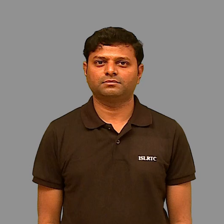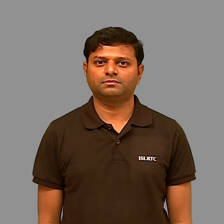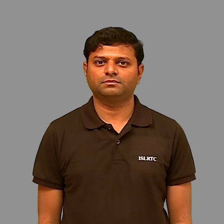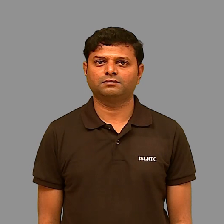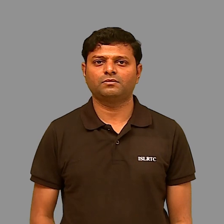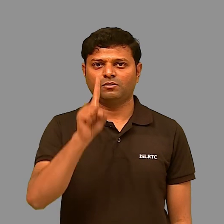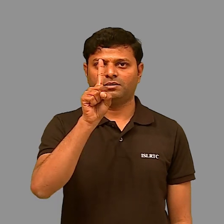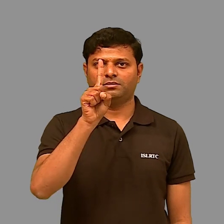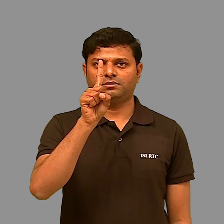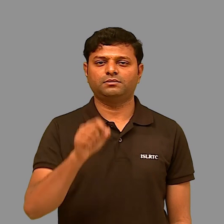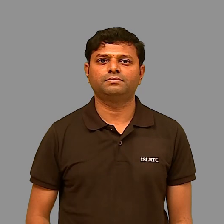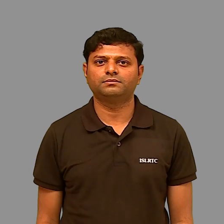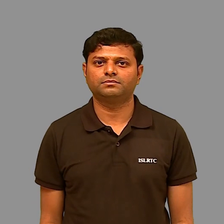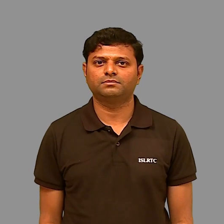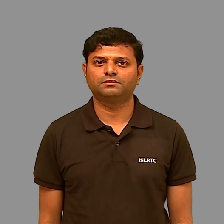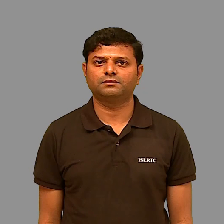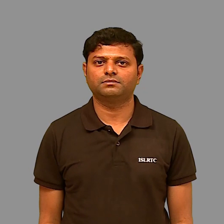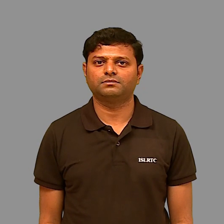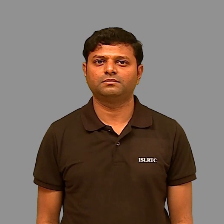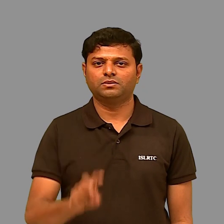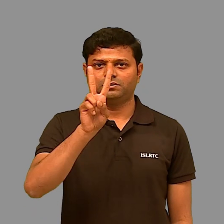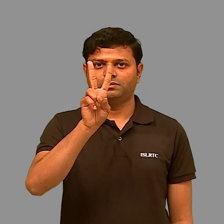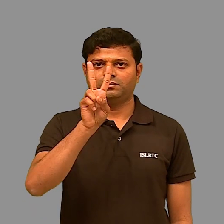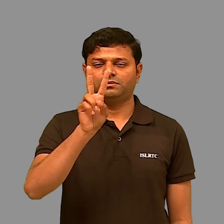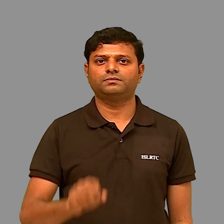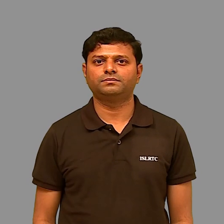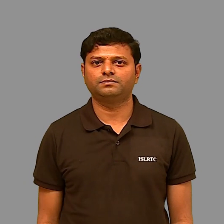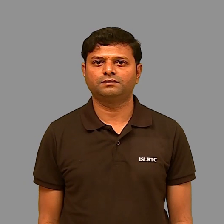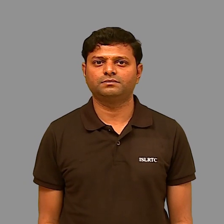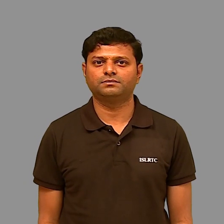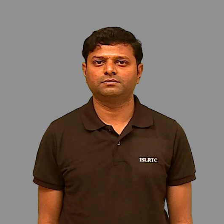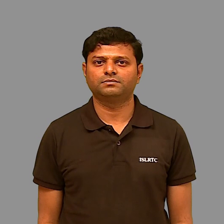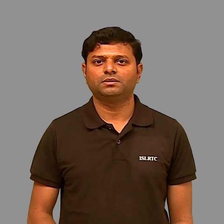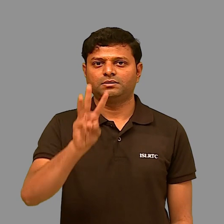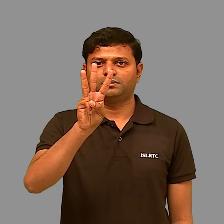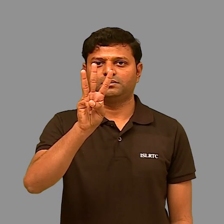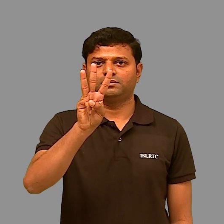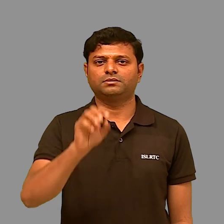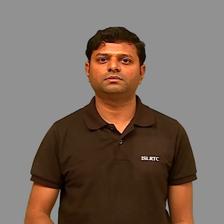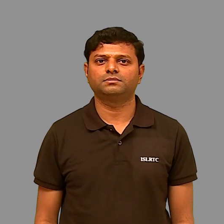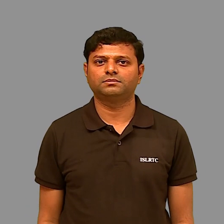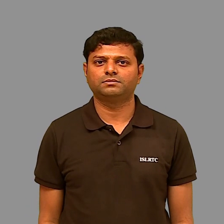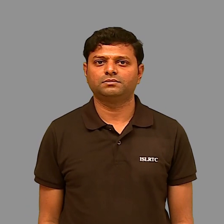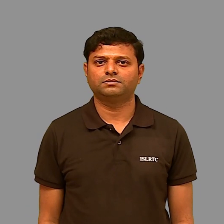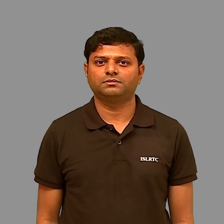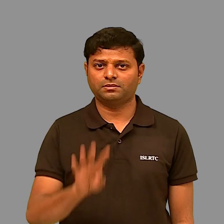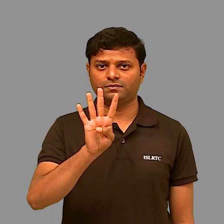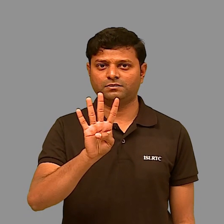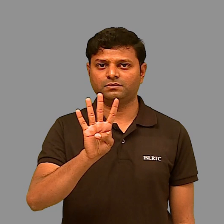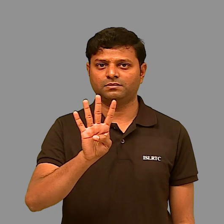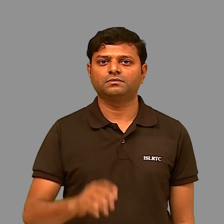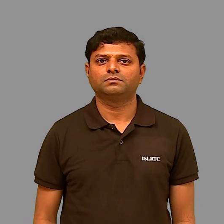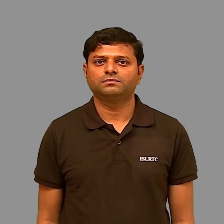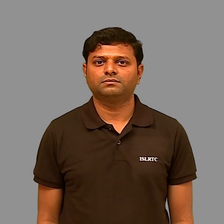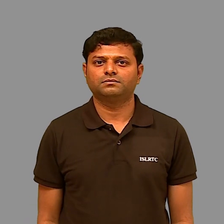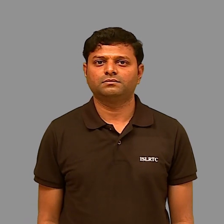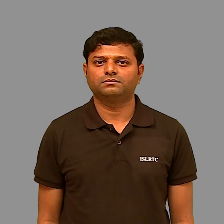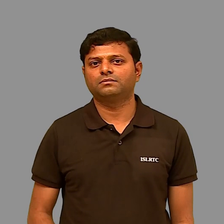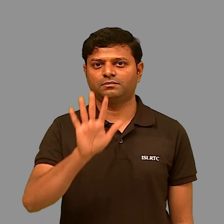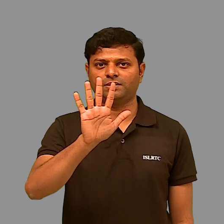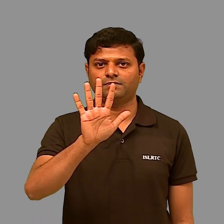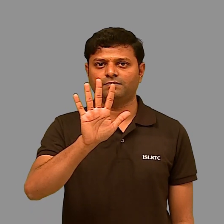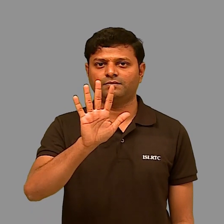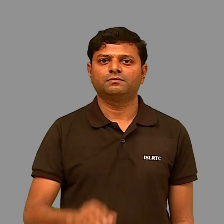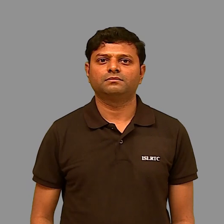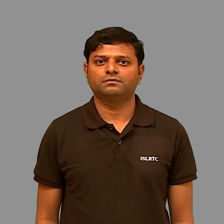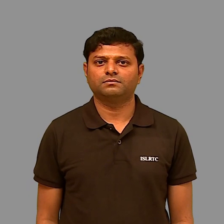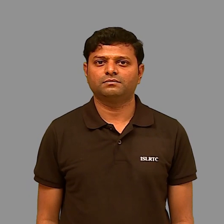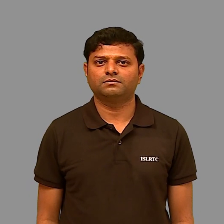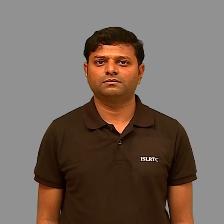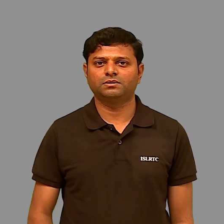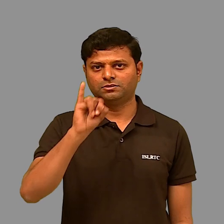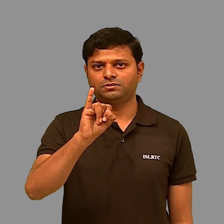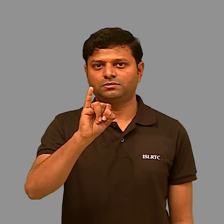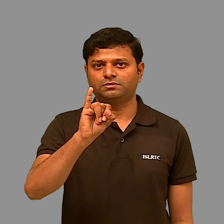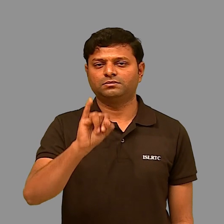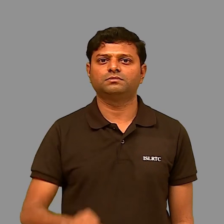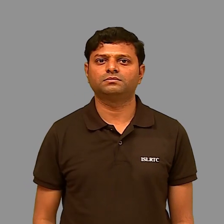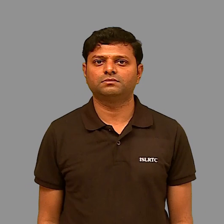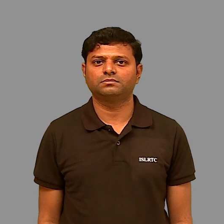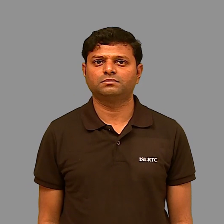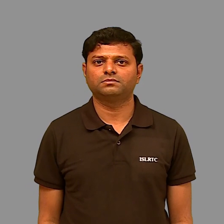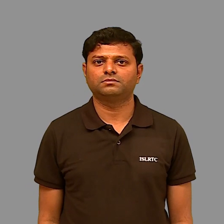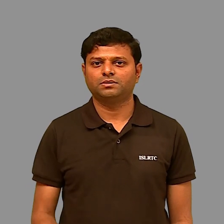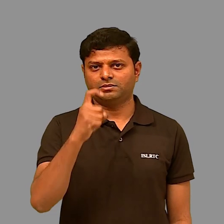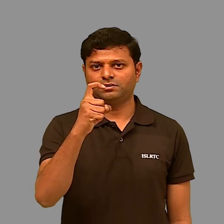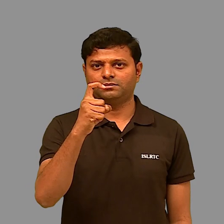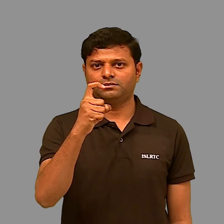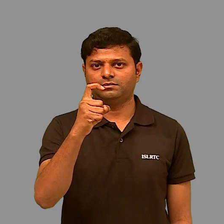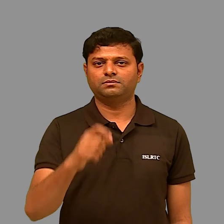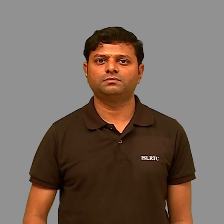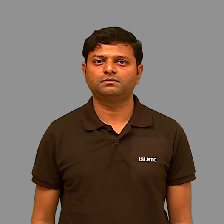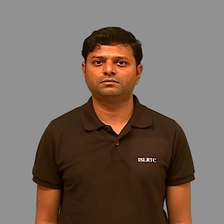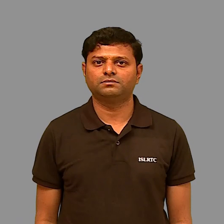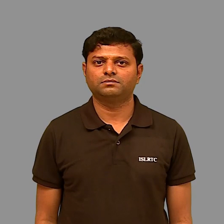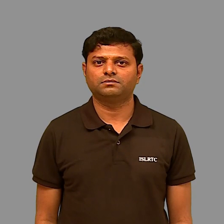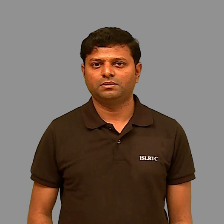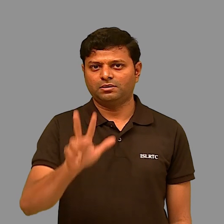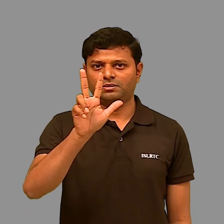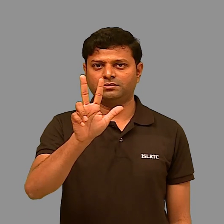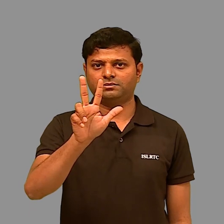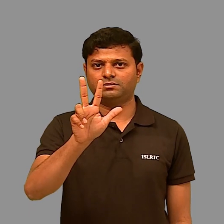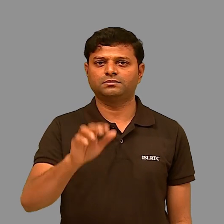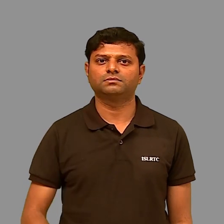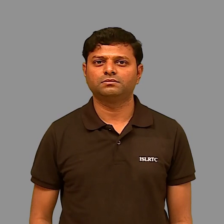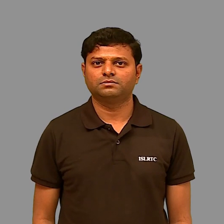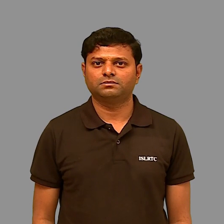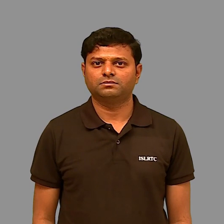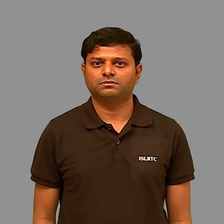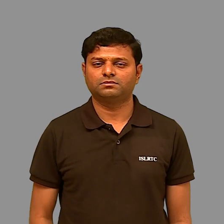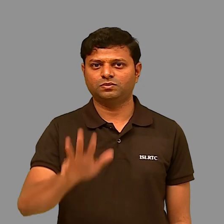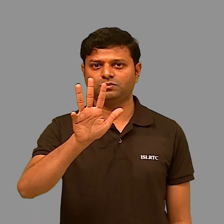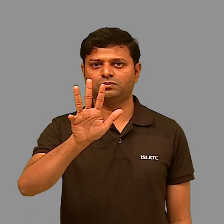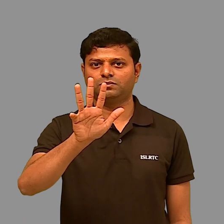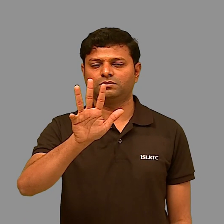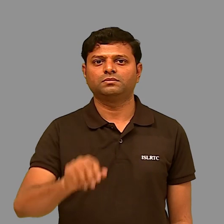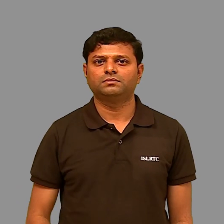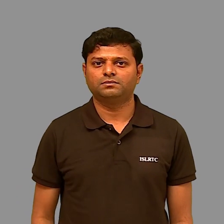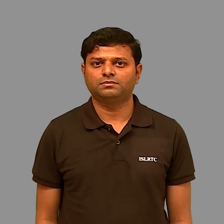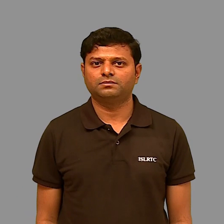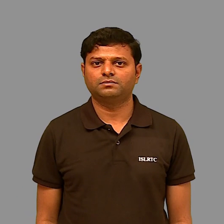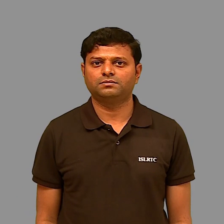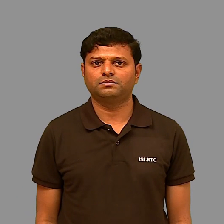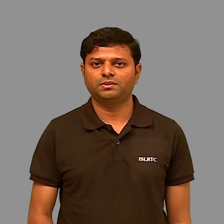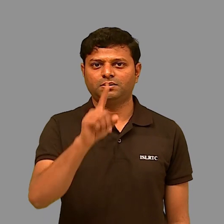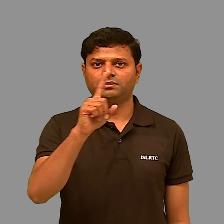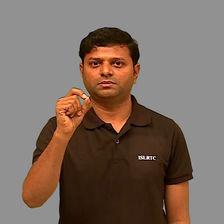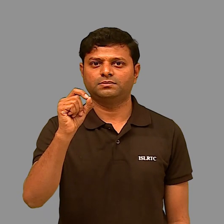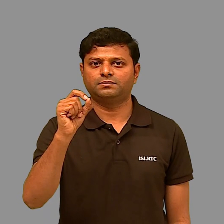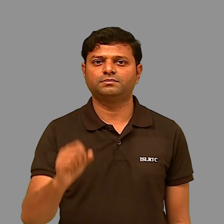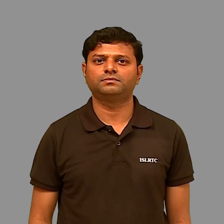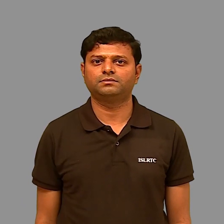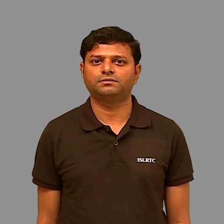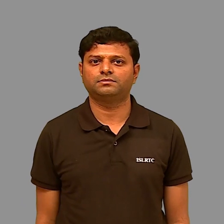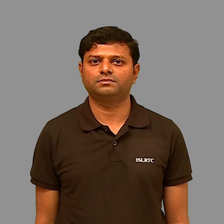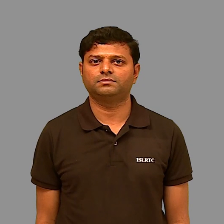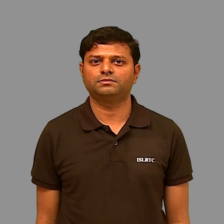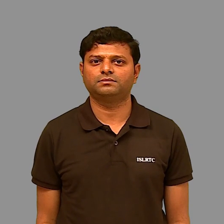Numbers 1-10 (Andhra Pradesh Telangana)